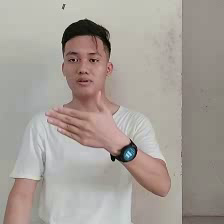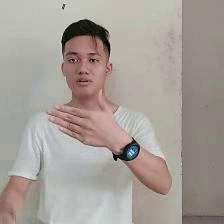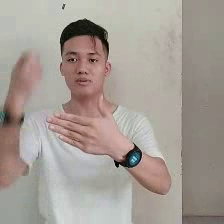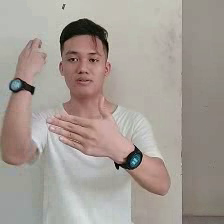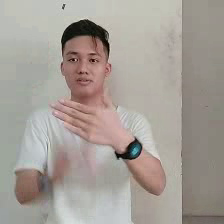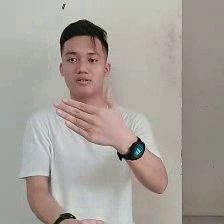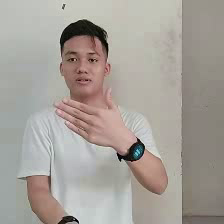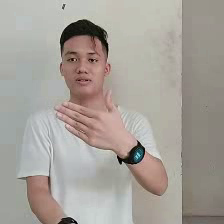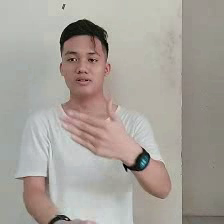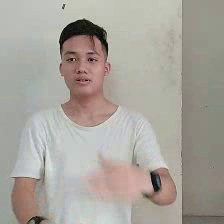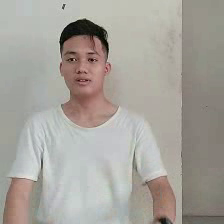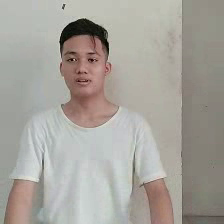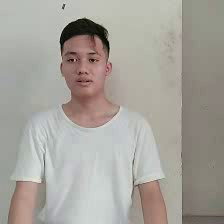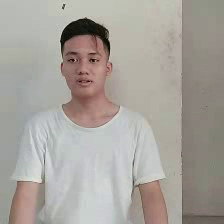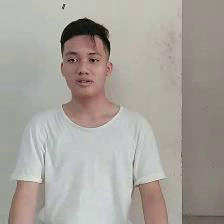Phạt